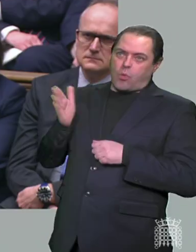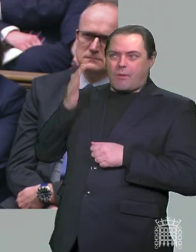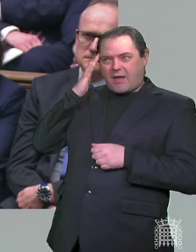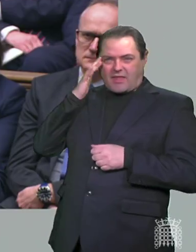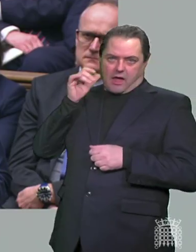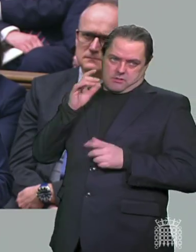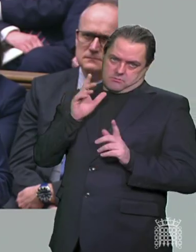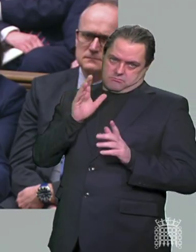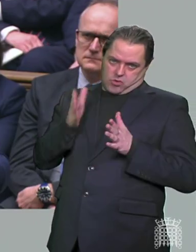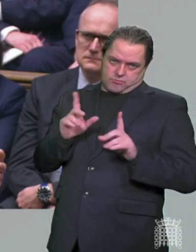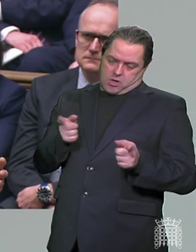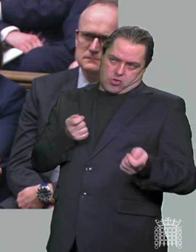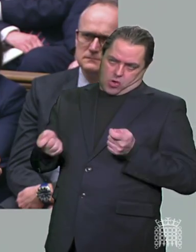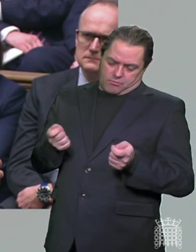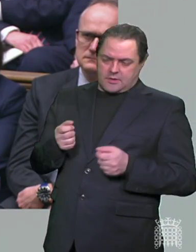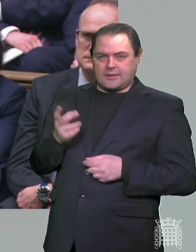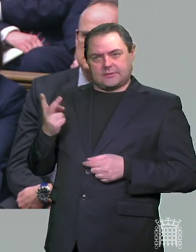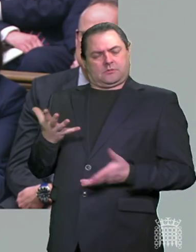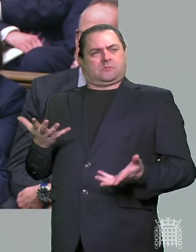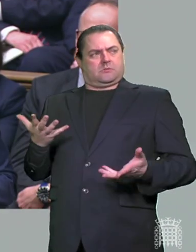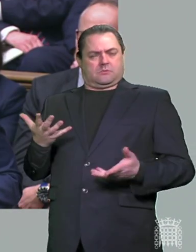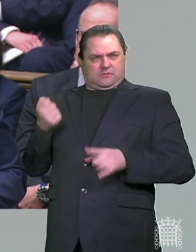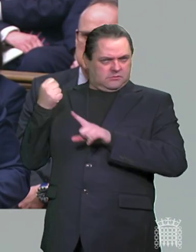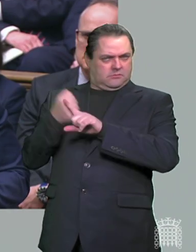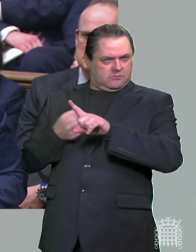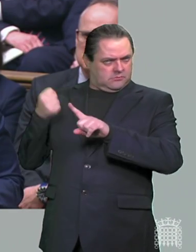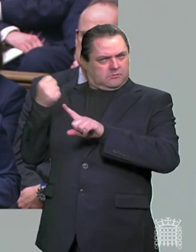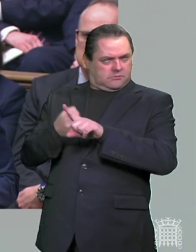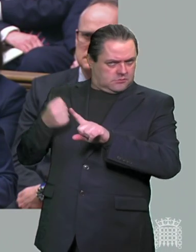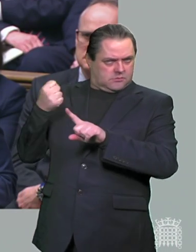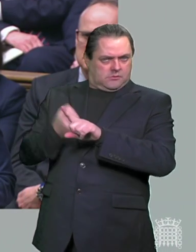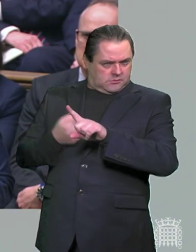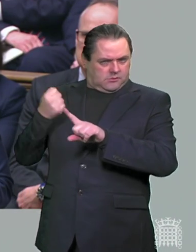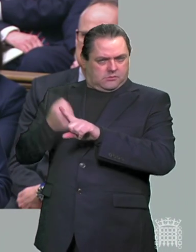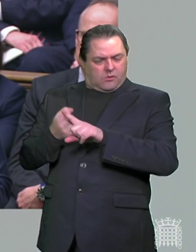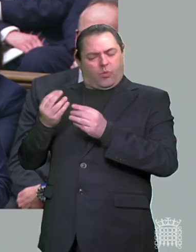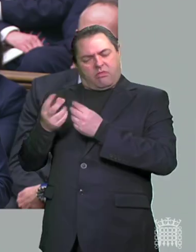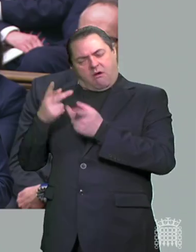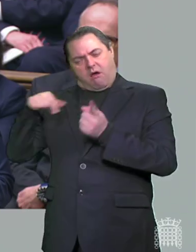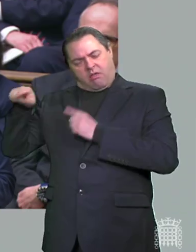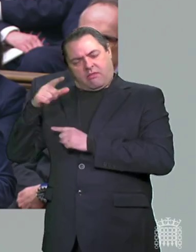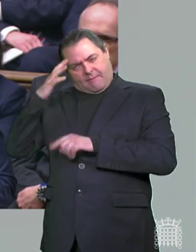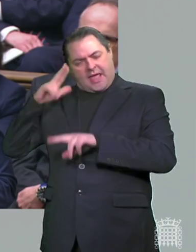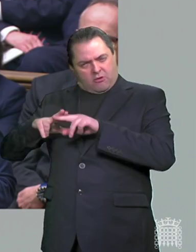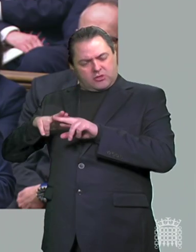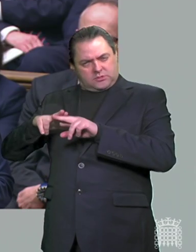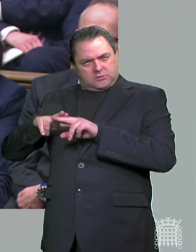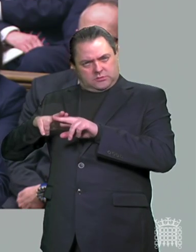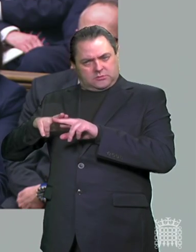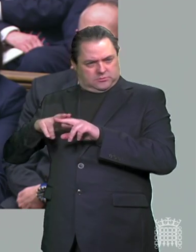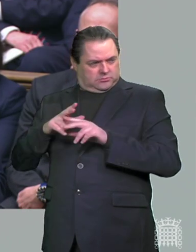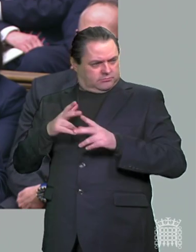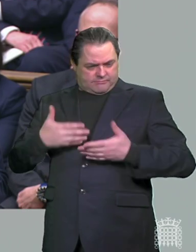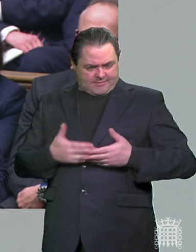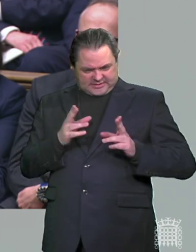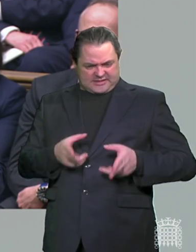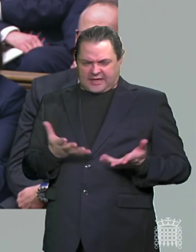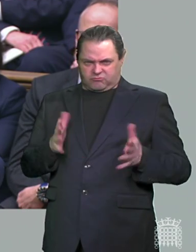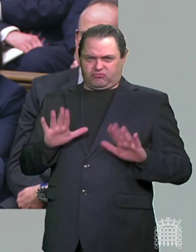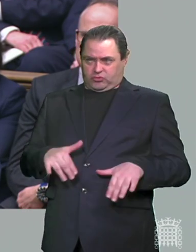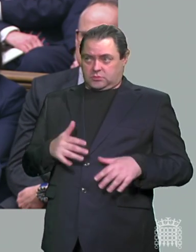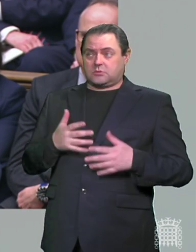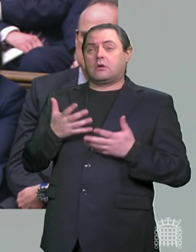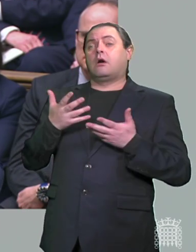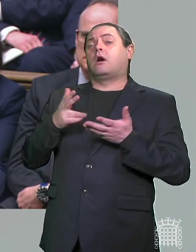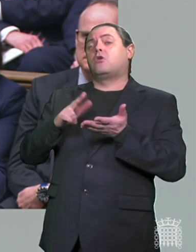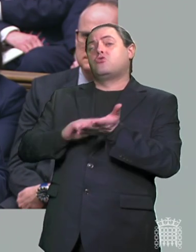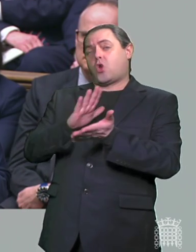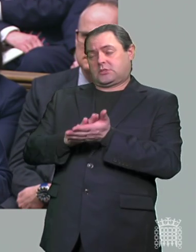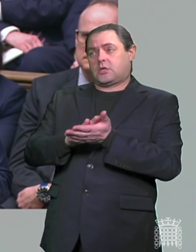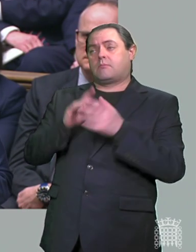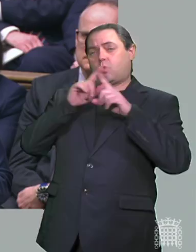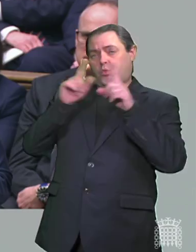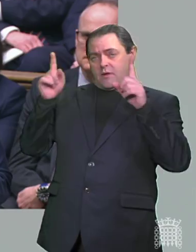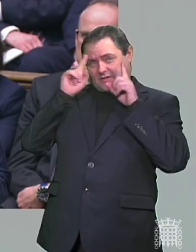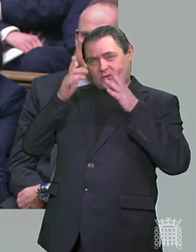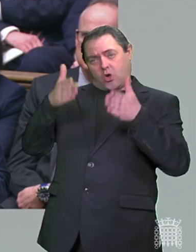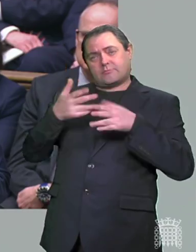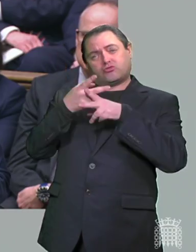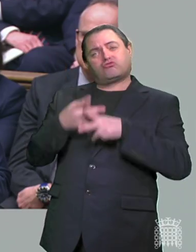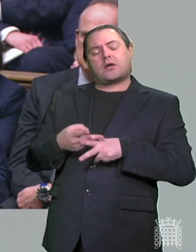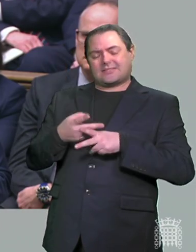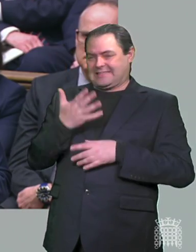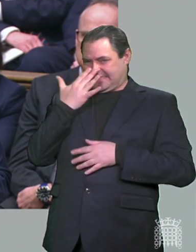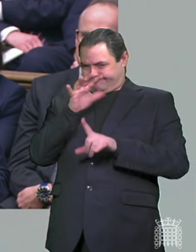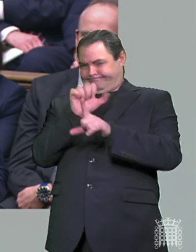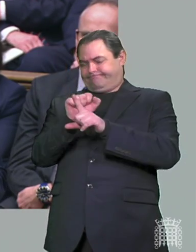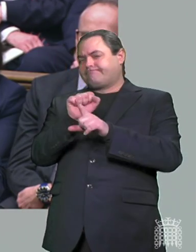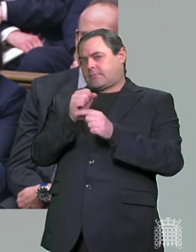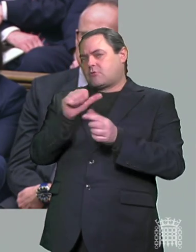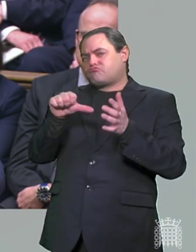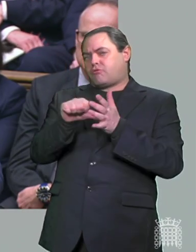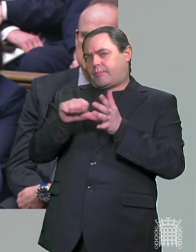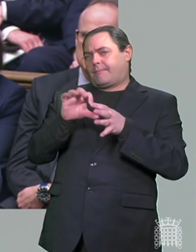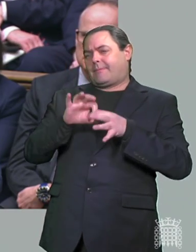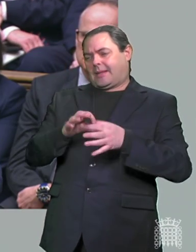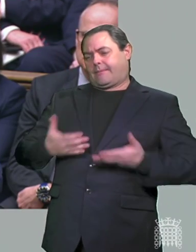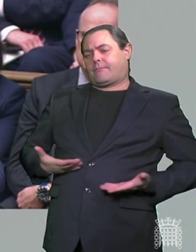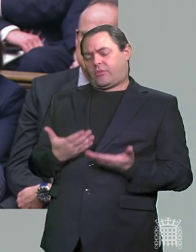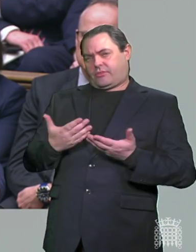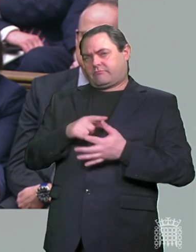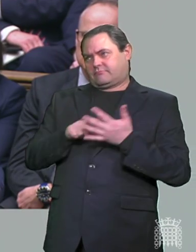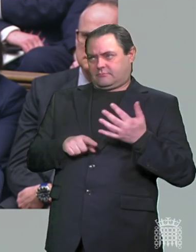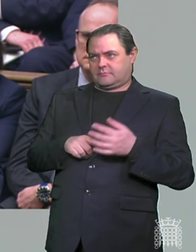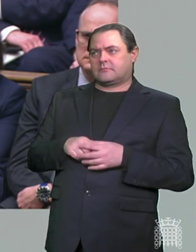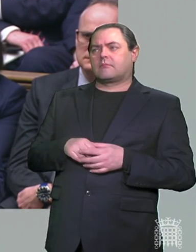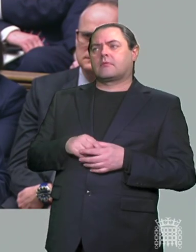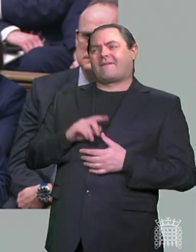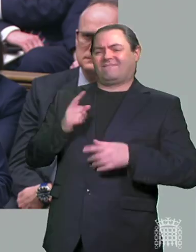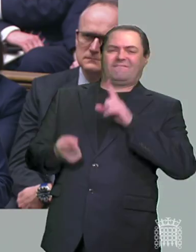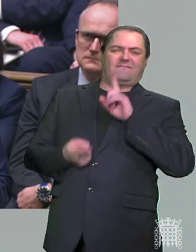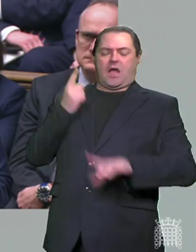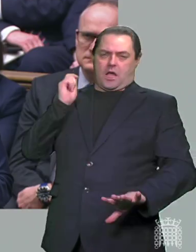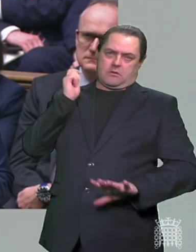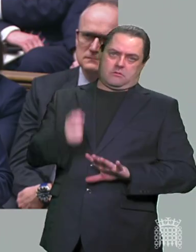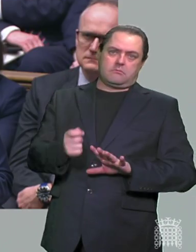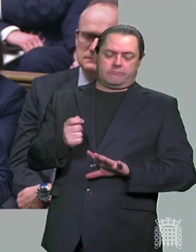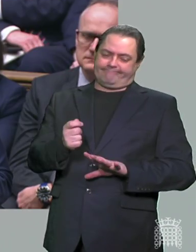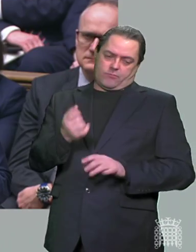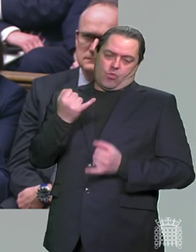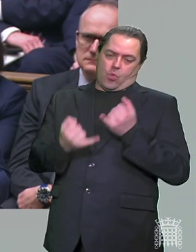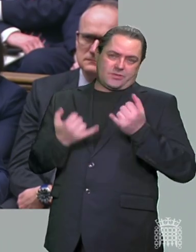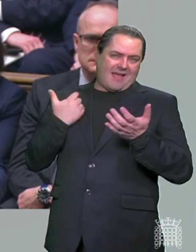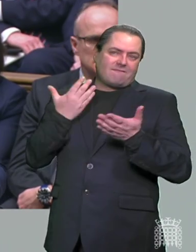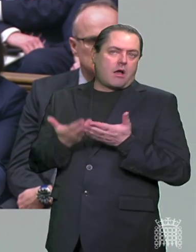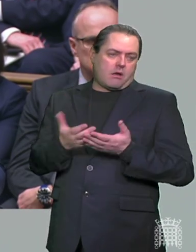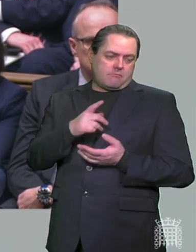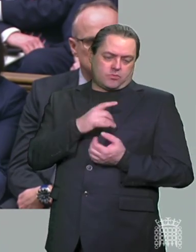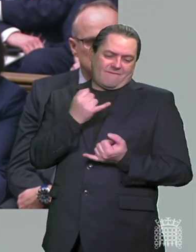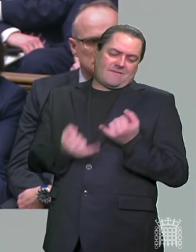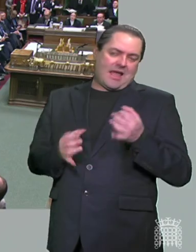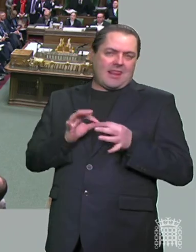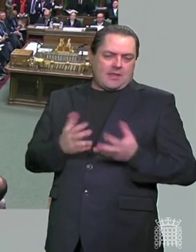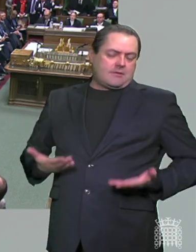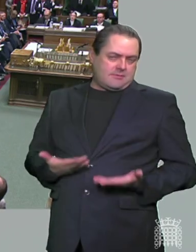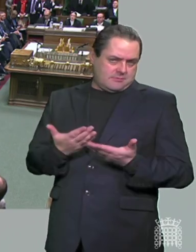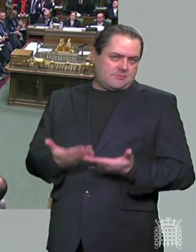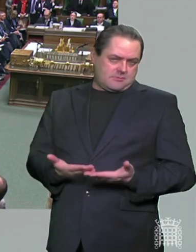Thanks to dogged campaigning by Gary and Sarah and other parents whose babies had died avoidably, Nottingham University Hospitals NHS Trust was found to have systemic failures, and last week was given the highest fine that has ever been given for failings in maternity care.